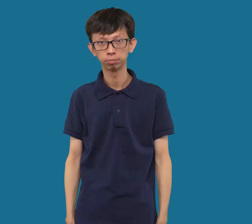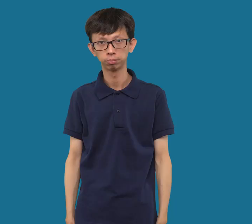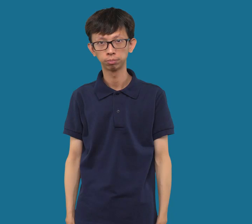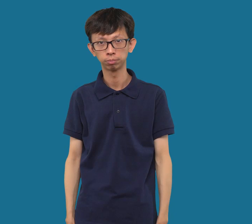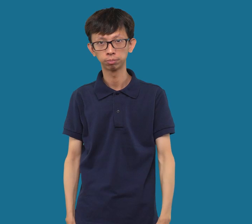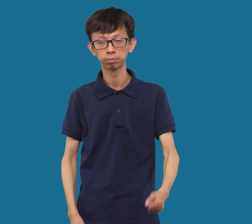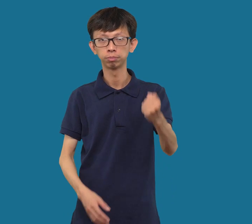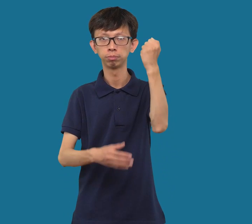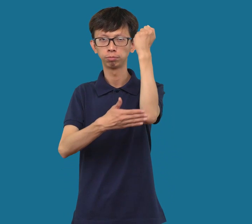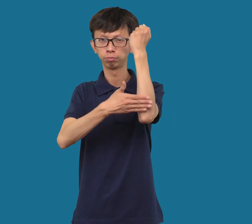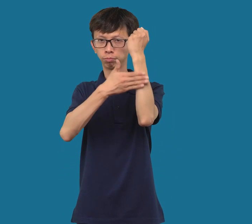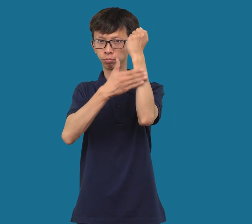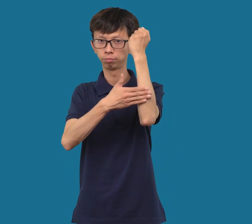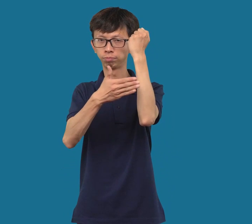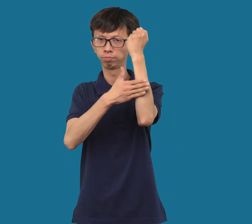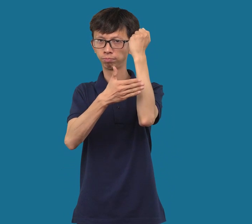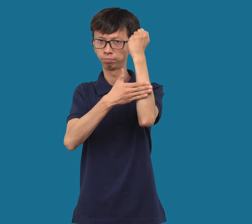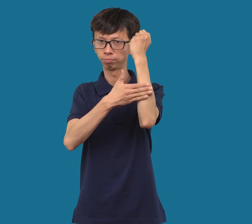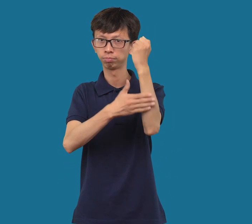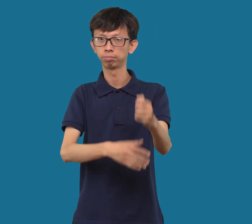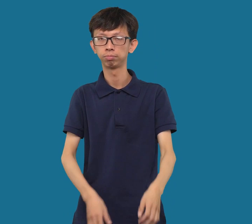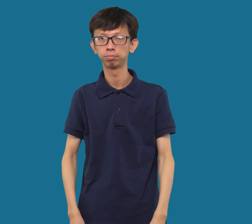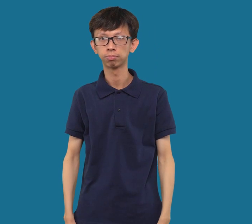cây thân gỗ